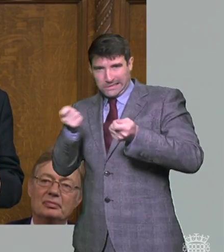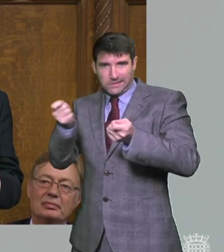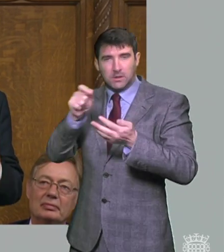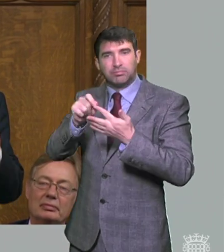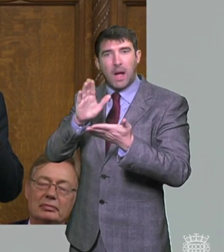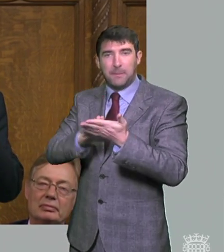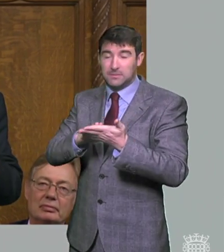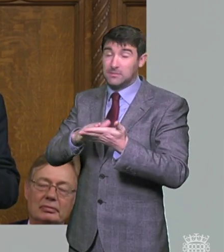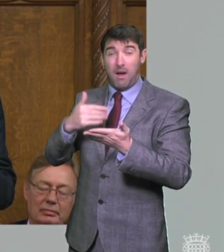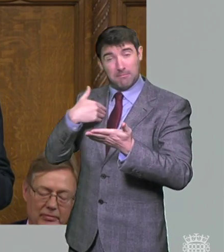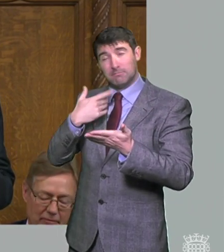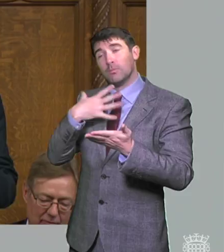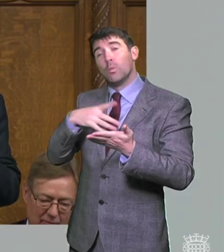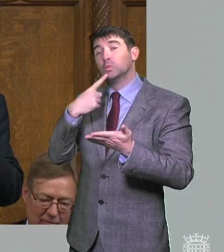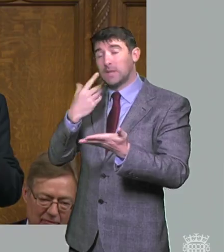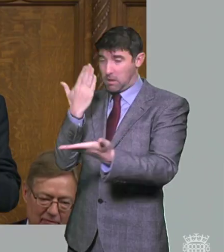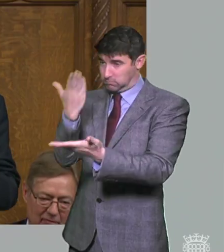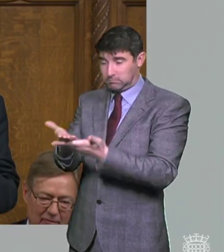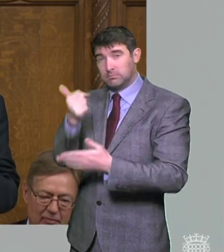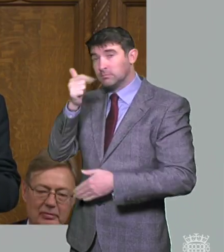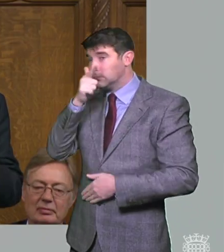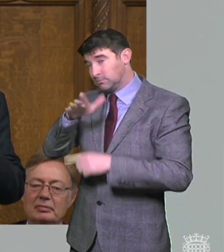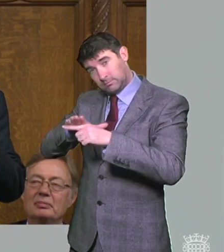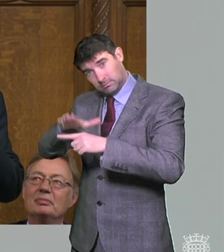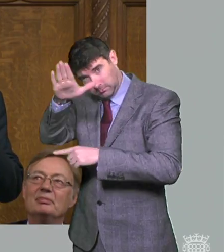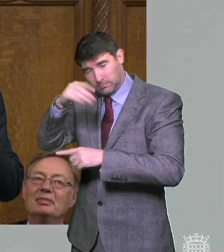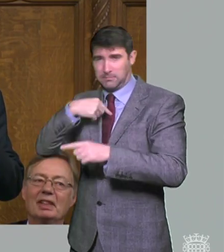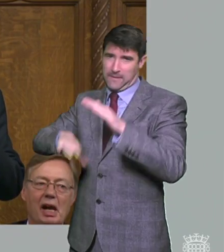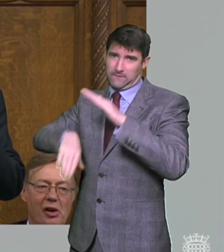He is absolutely the right person for the job and I wish him every success.